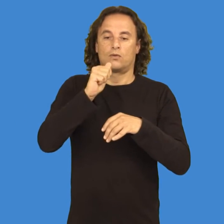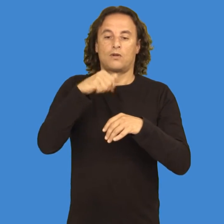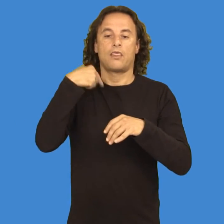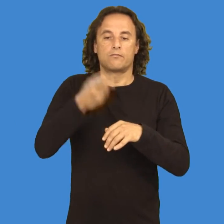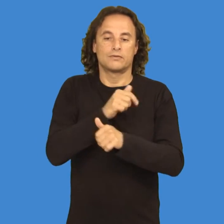despues